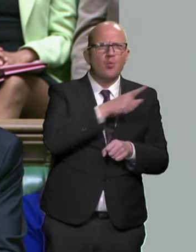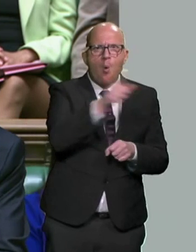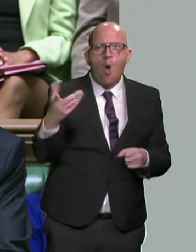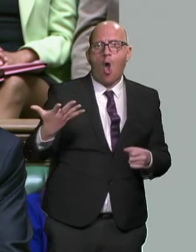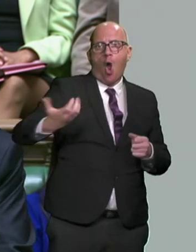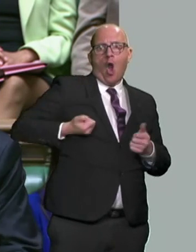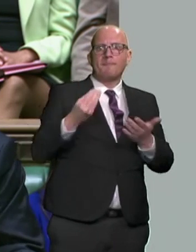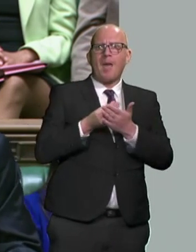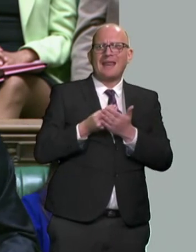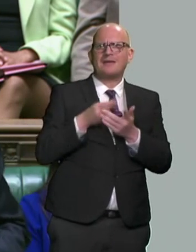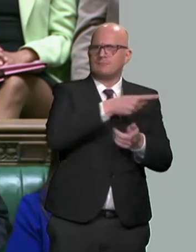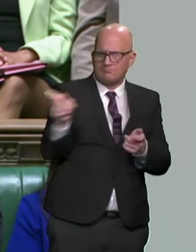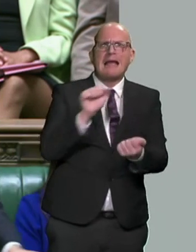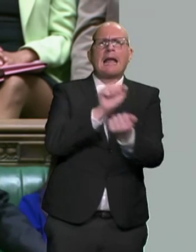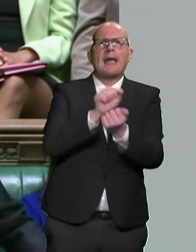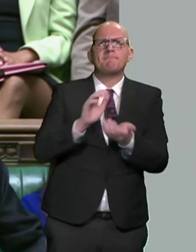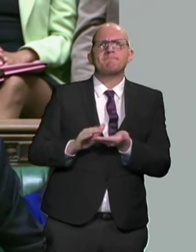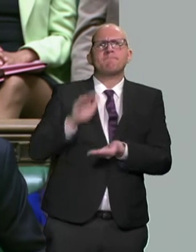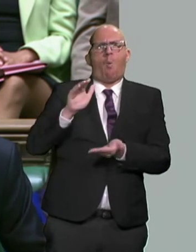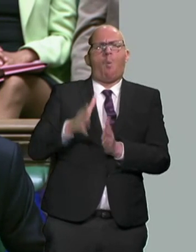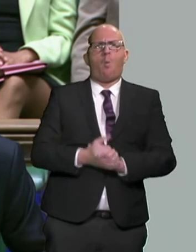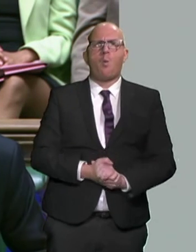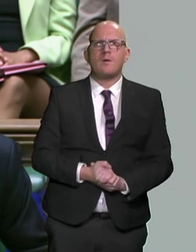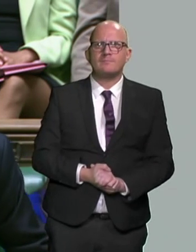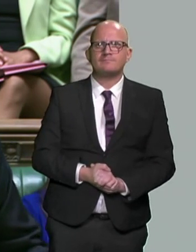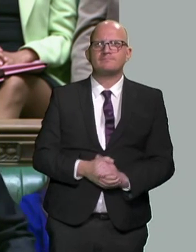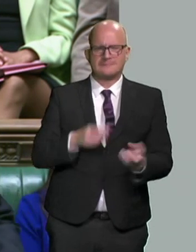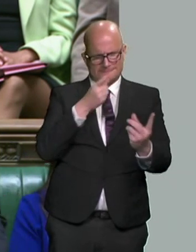Let me take each in turn.